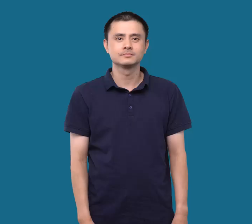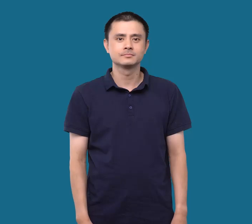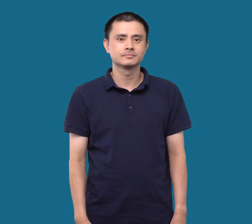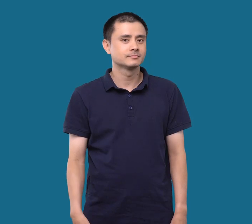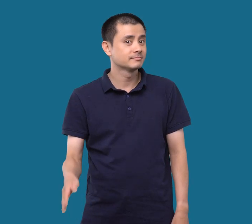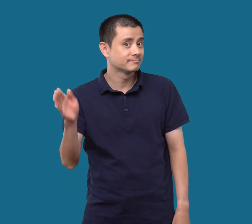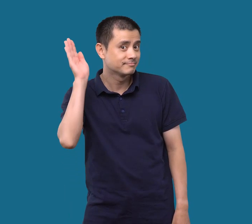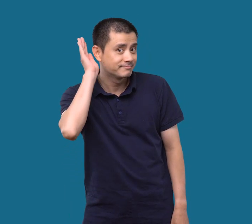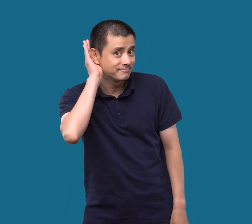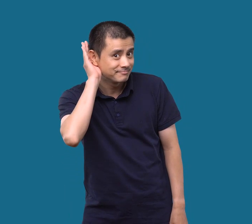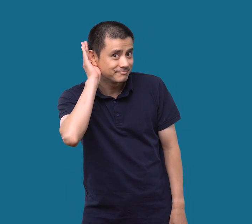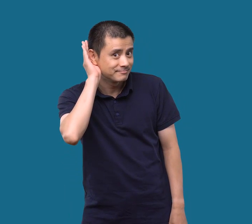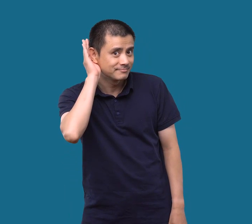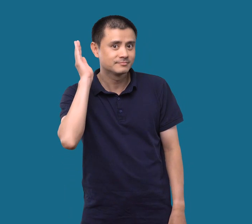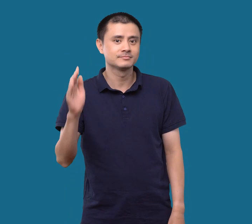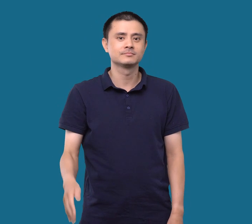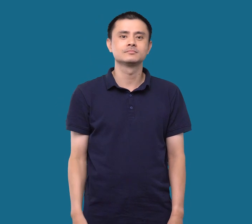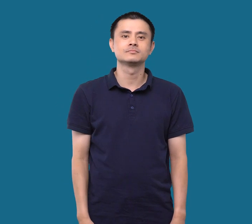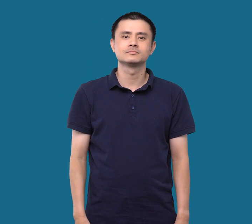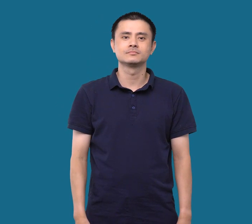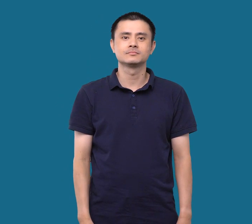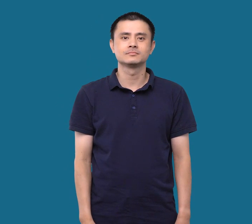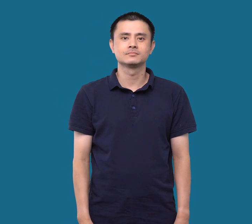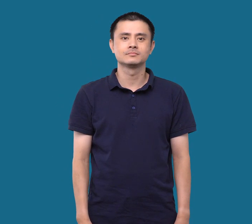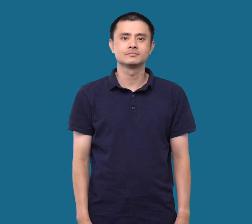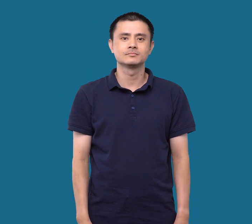lắng nghe